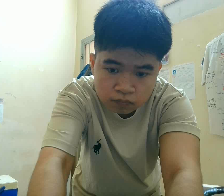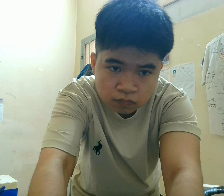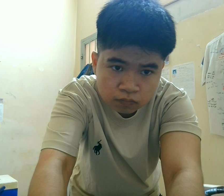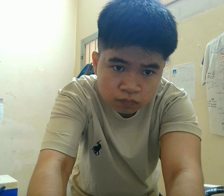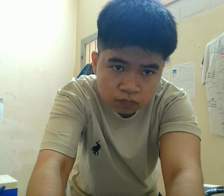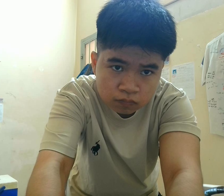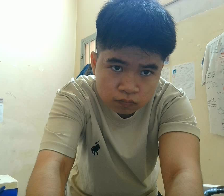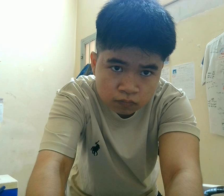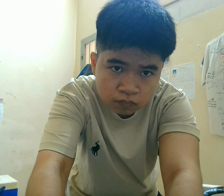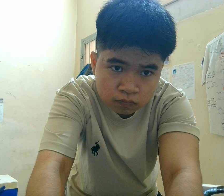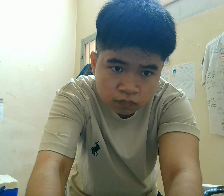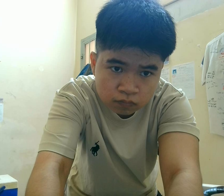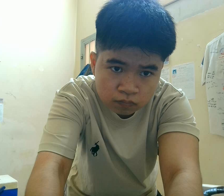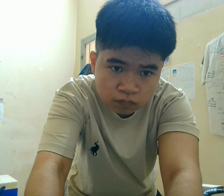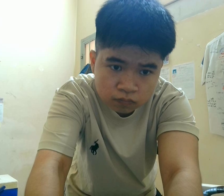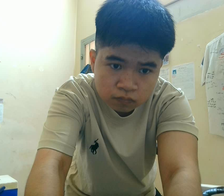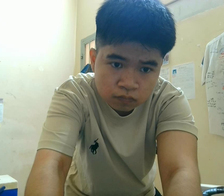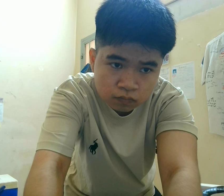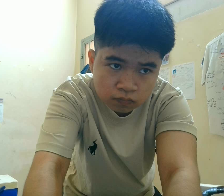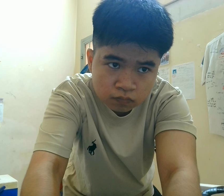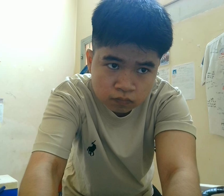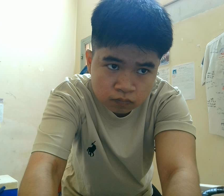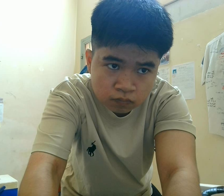cai nhau